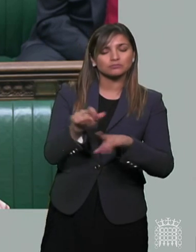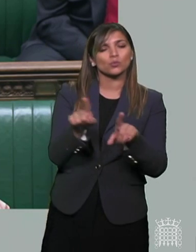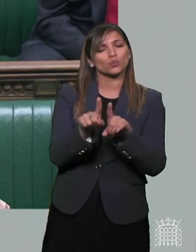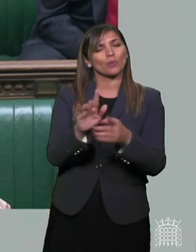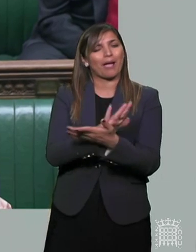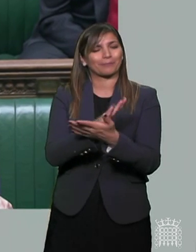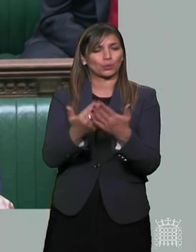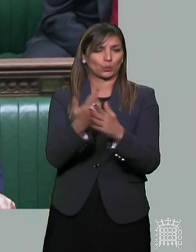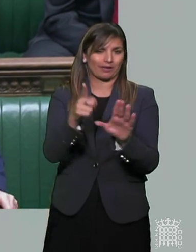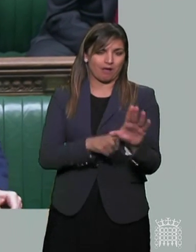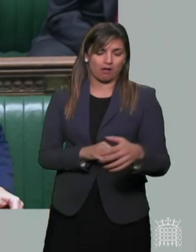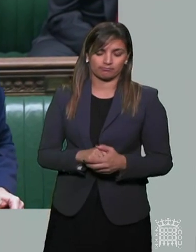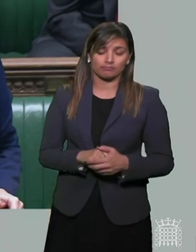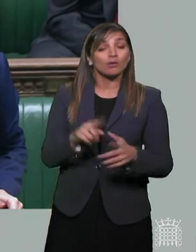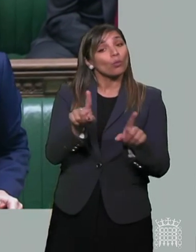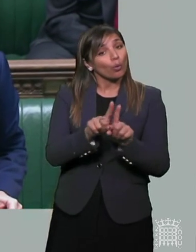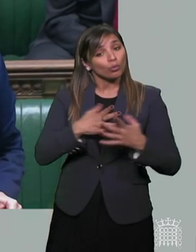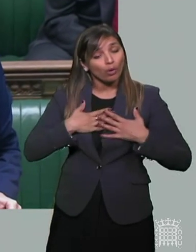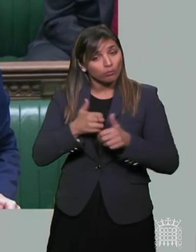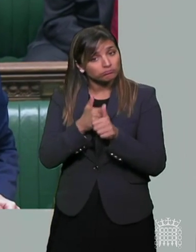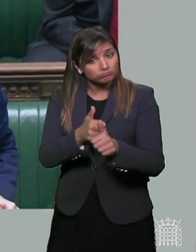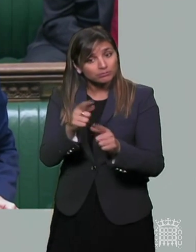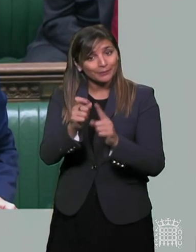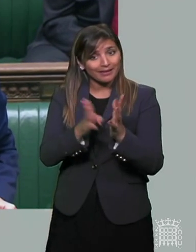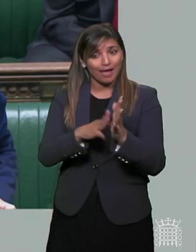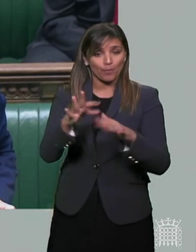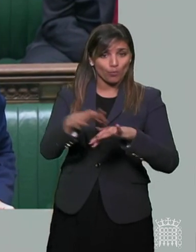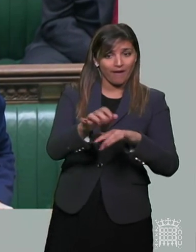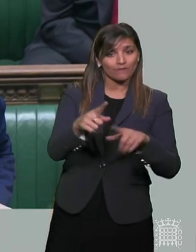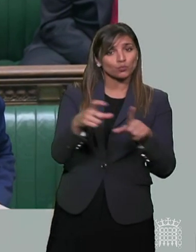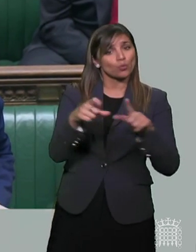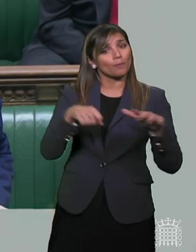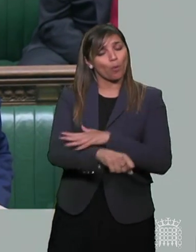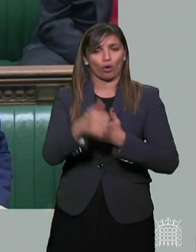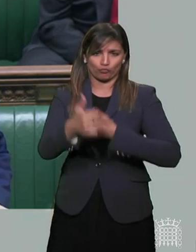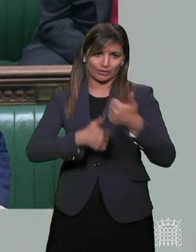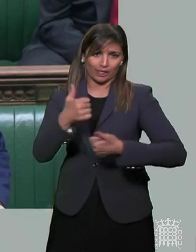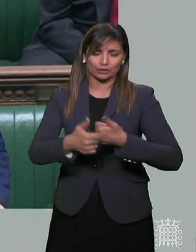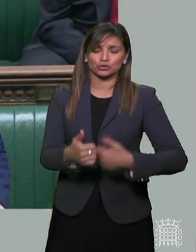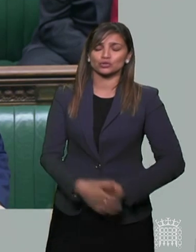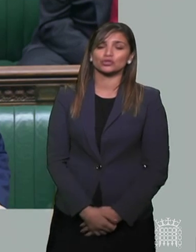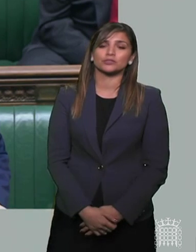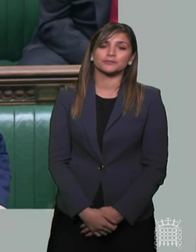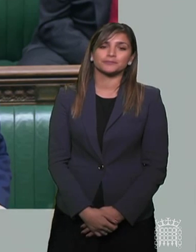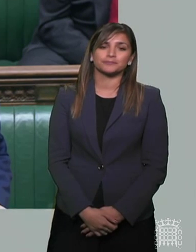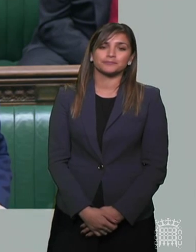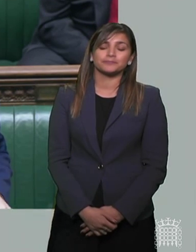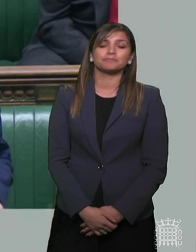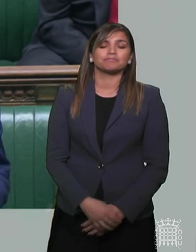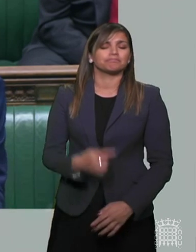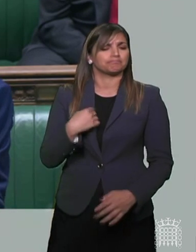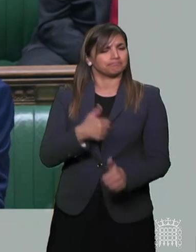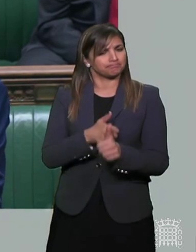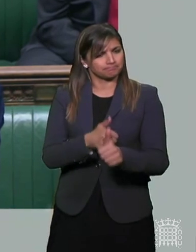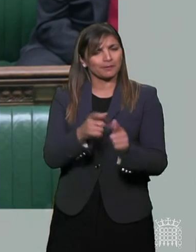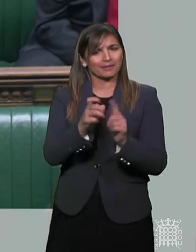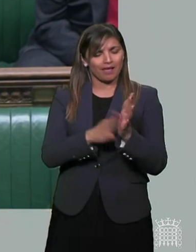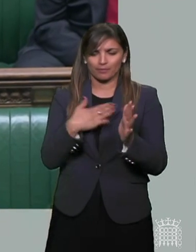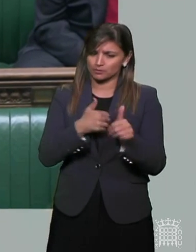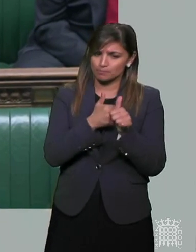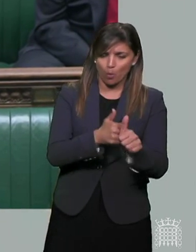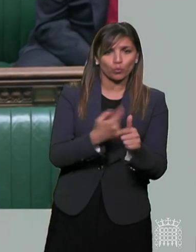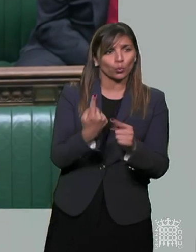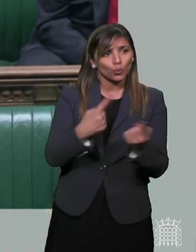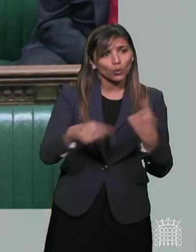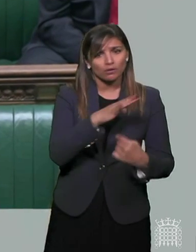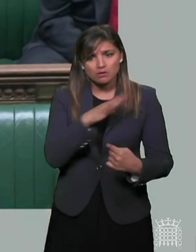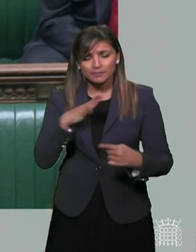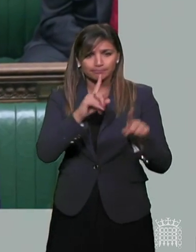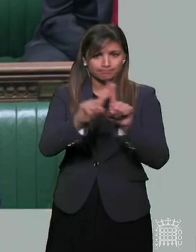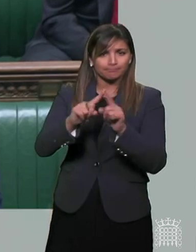Can I also send my congratulations to the Prime Minister and his wife on the birth of their daughter, and join the Prime Minister in supporting our armed forces and all those on the front line?